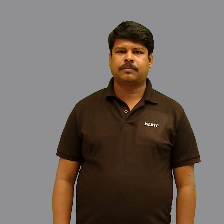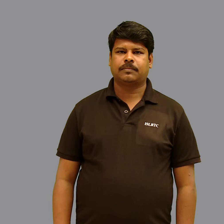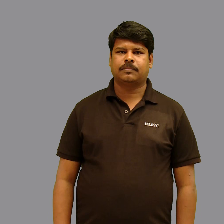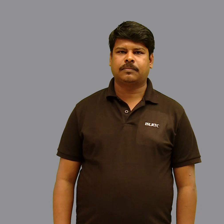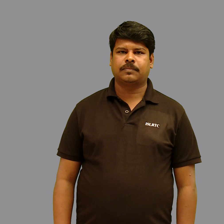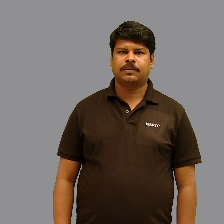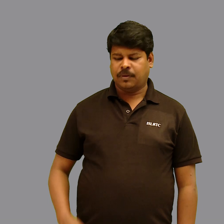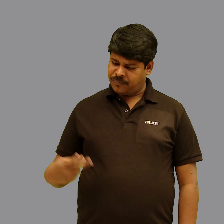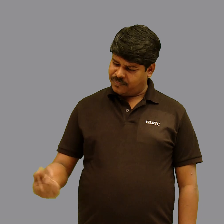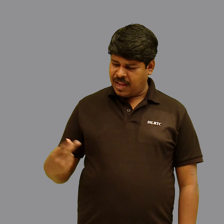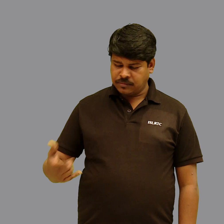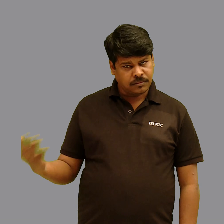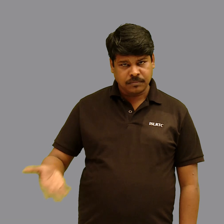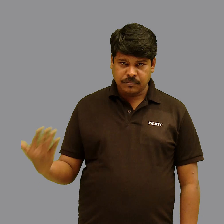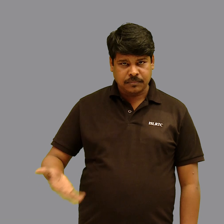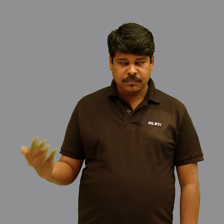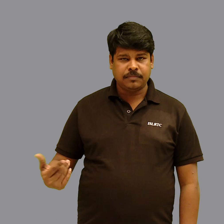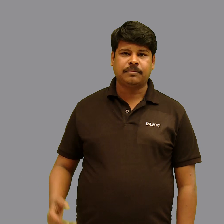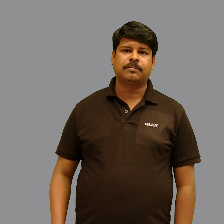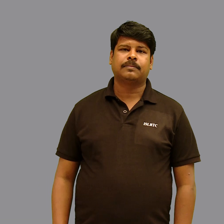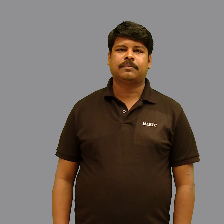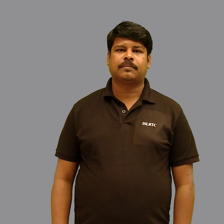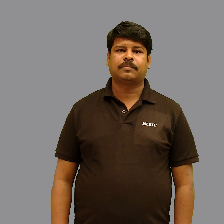Quickly Hurry